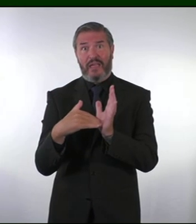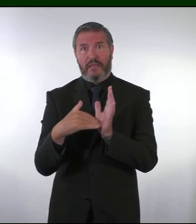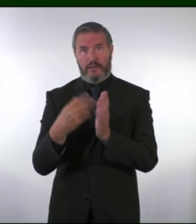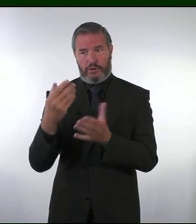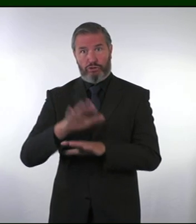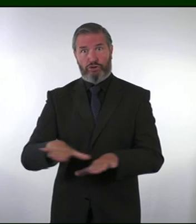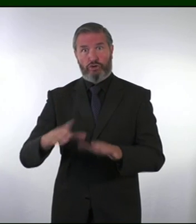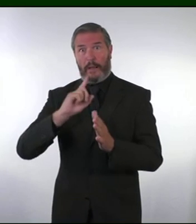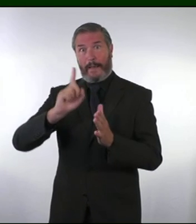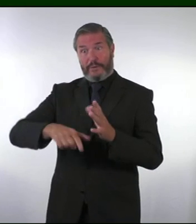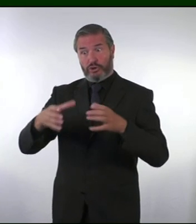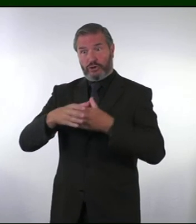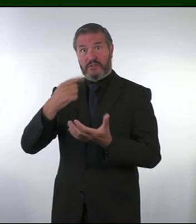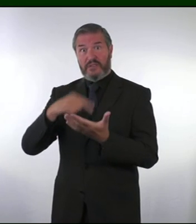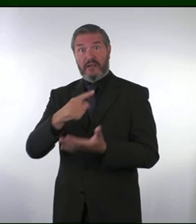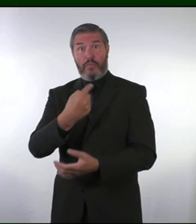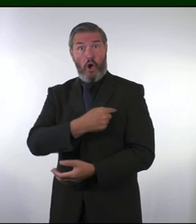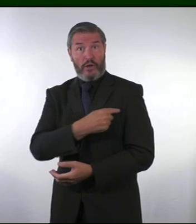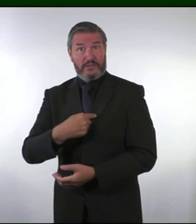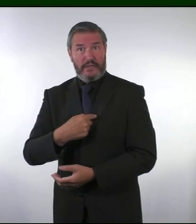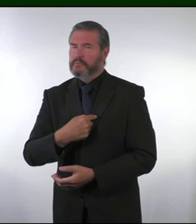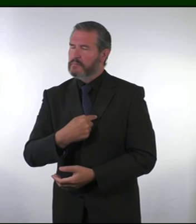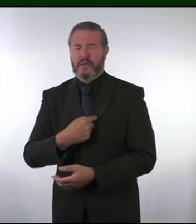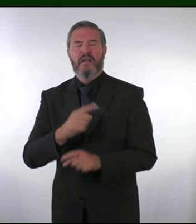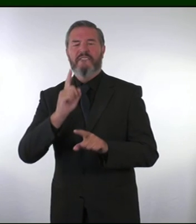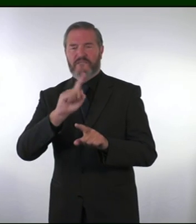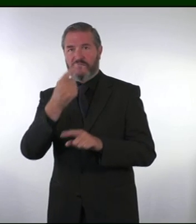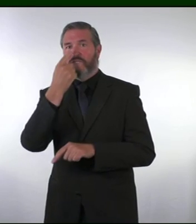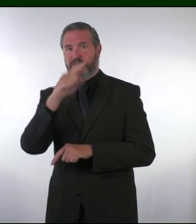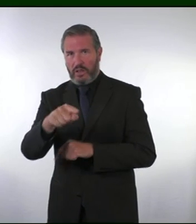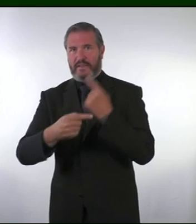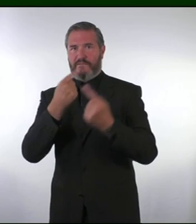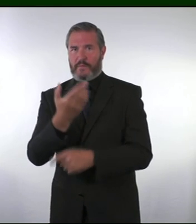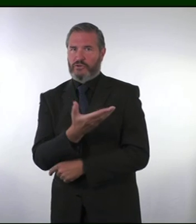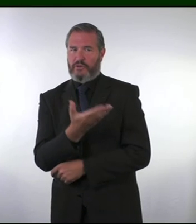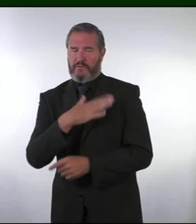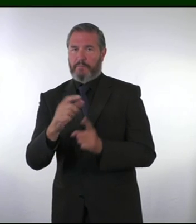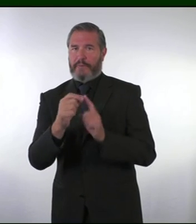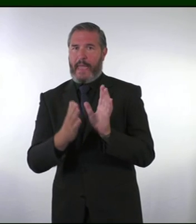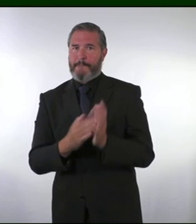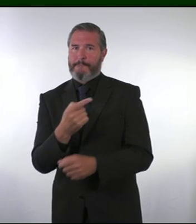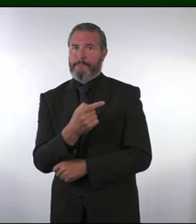677, c.796.] On Monday, the Office of the Children’s Commissioner ruled that the Prime Minister’s answer was “mostly false”.